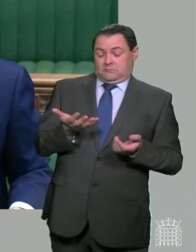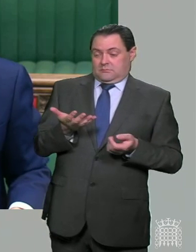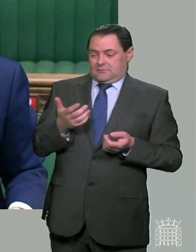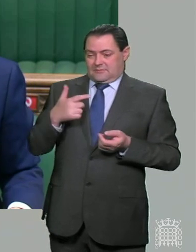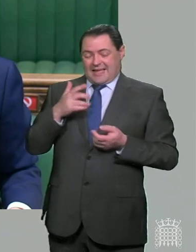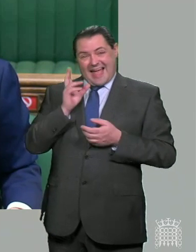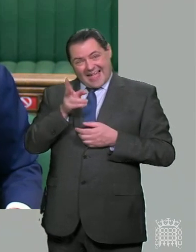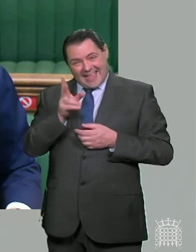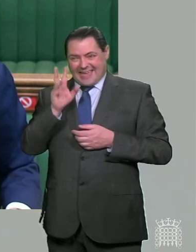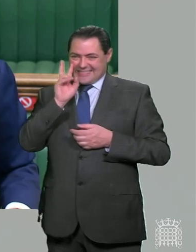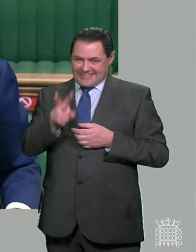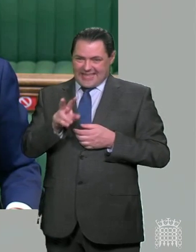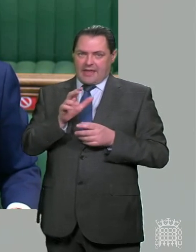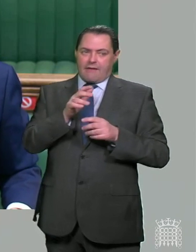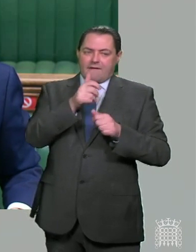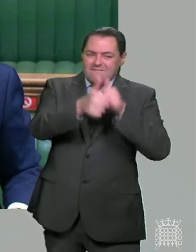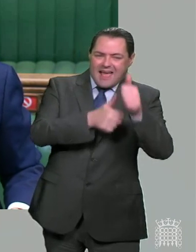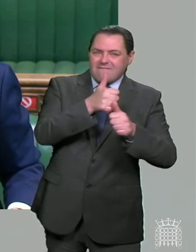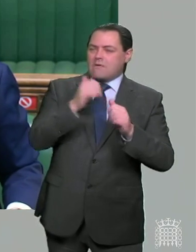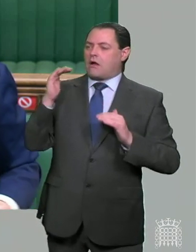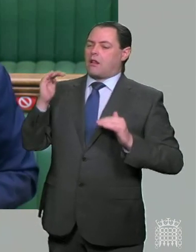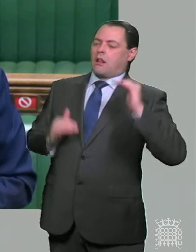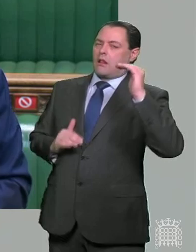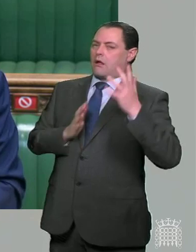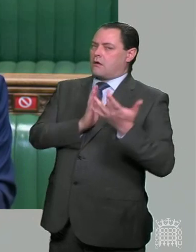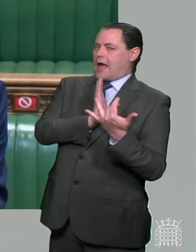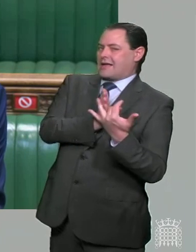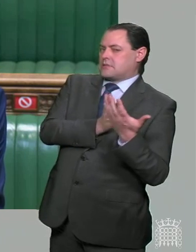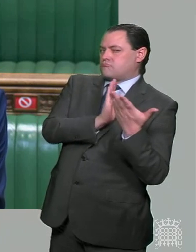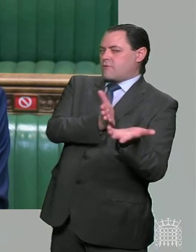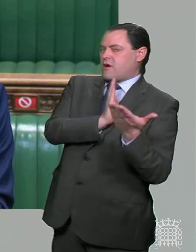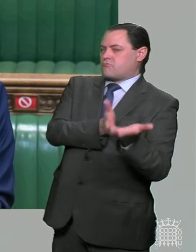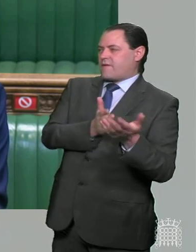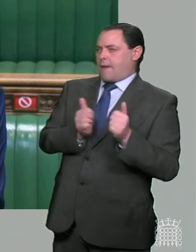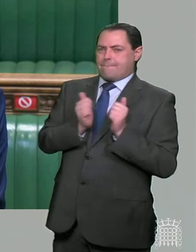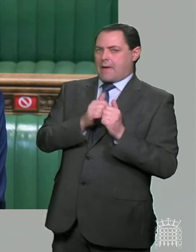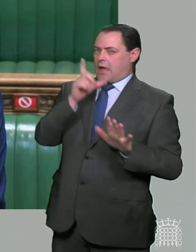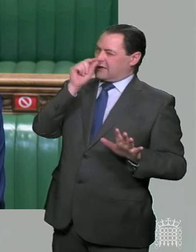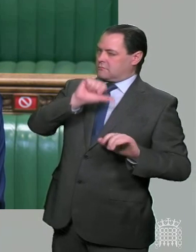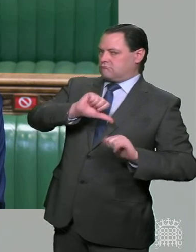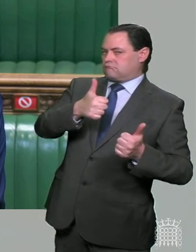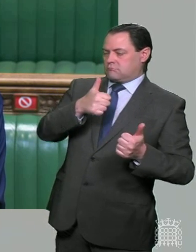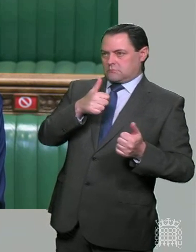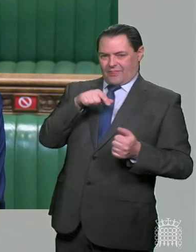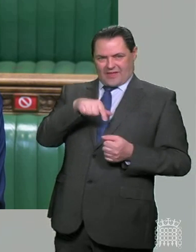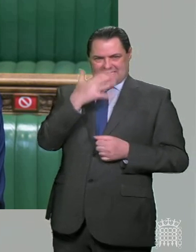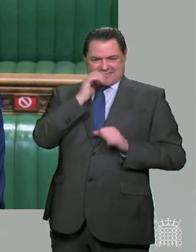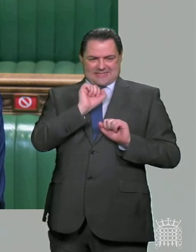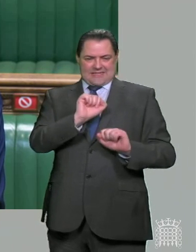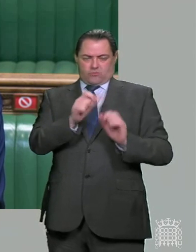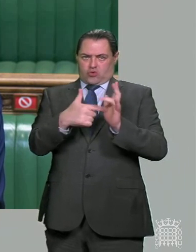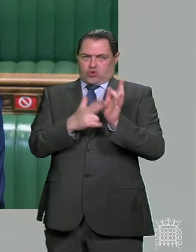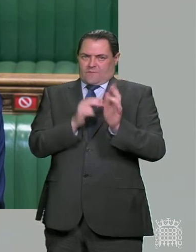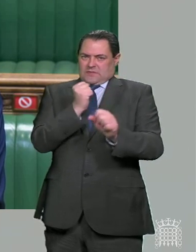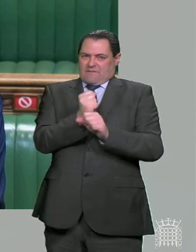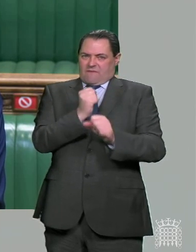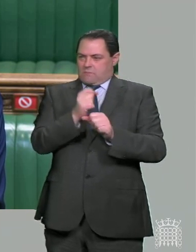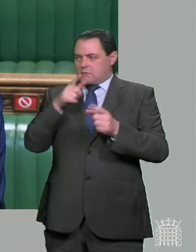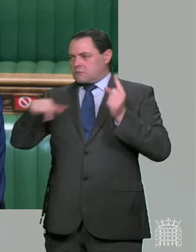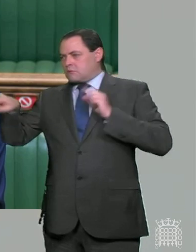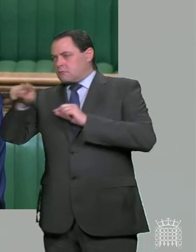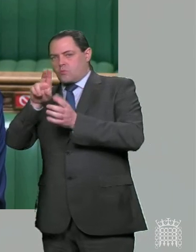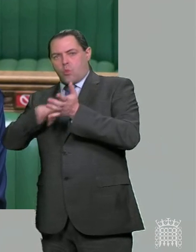This shows that, once again, favours, privileged access, and tax breaks for mates are the main currency of this Conservative Government.